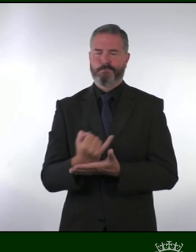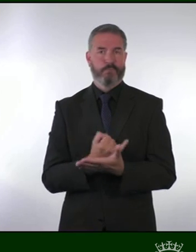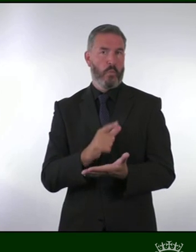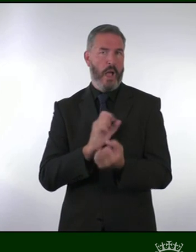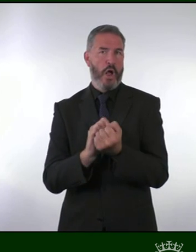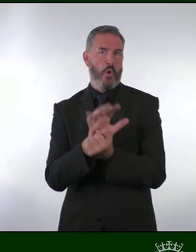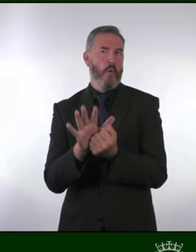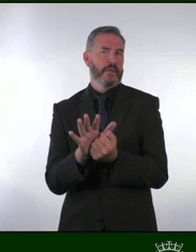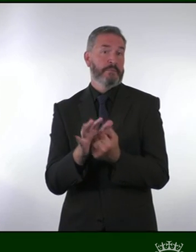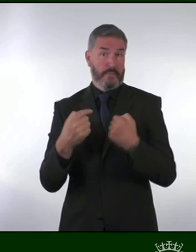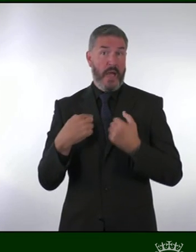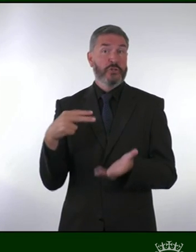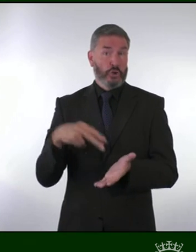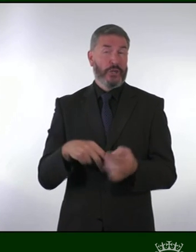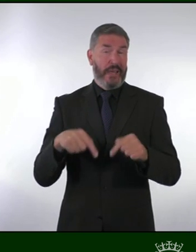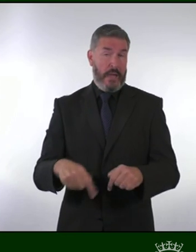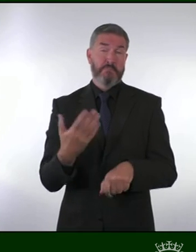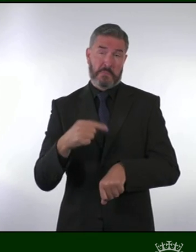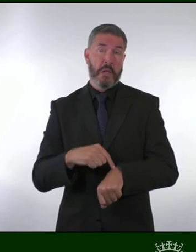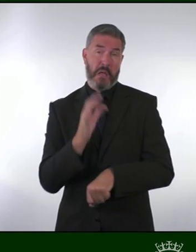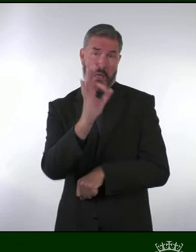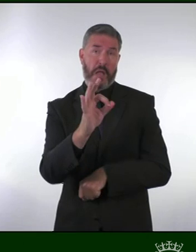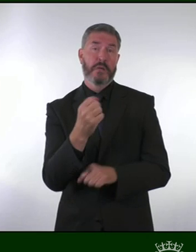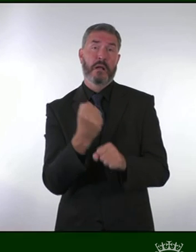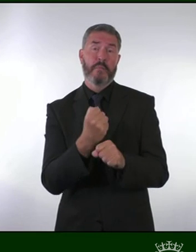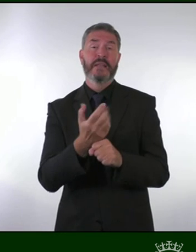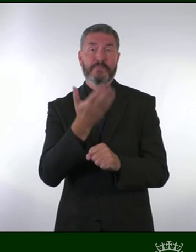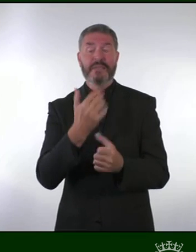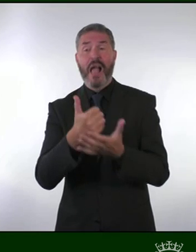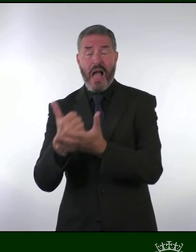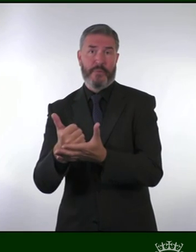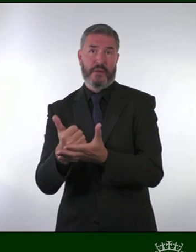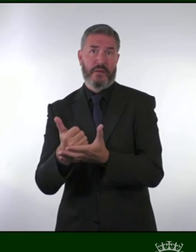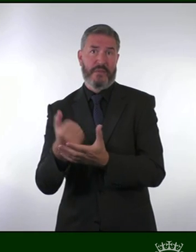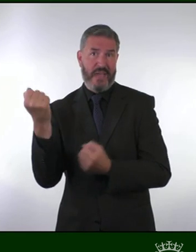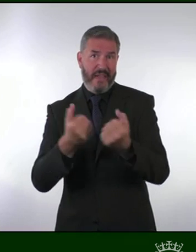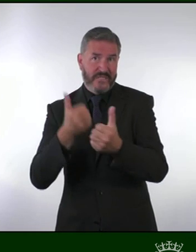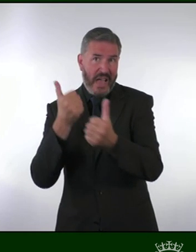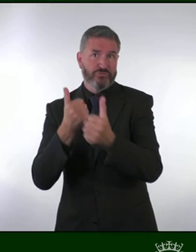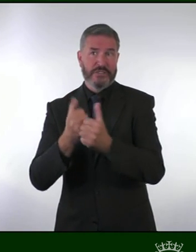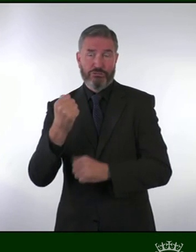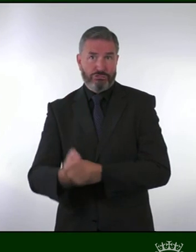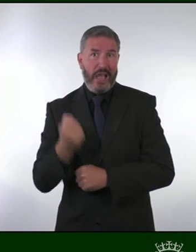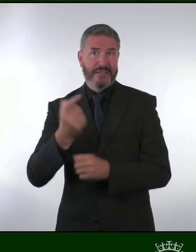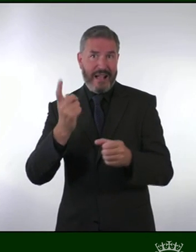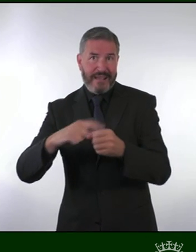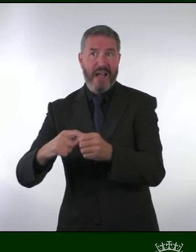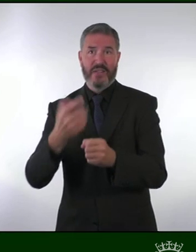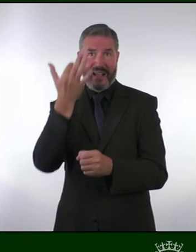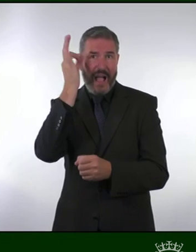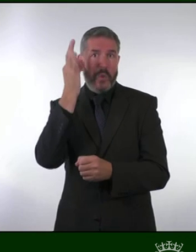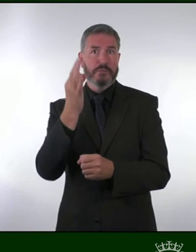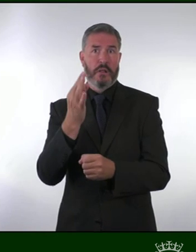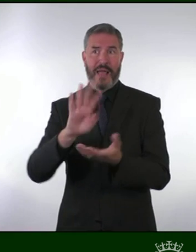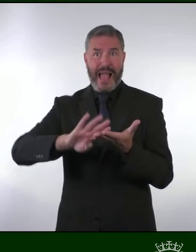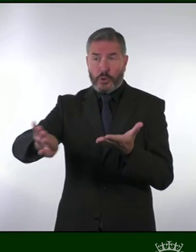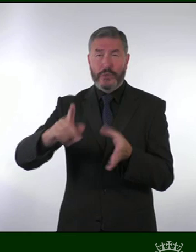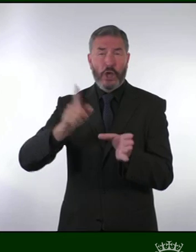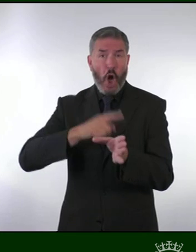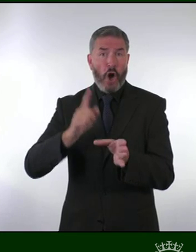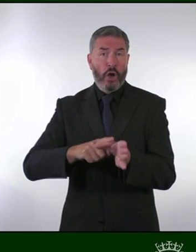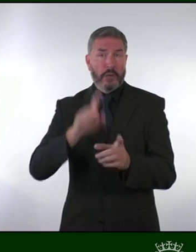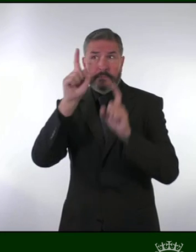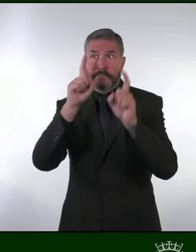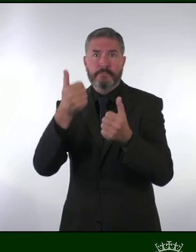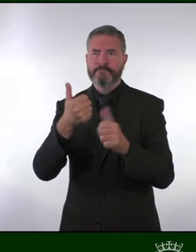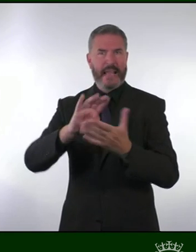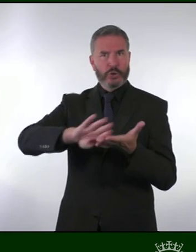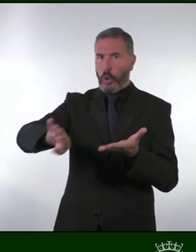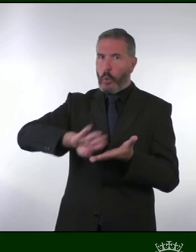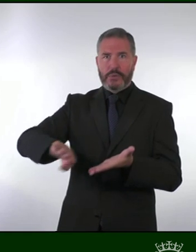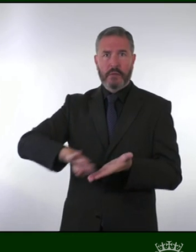I have stood here in this place and called on the Government for support for our caravan manufacturing, Hull Trains, The Deep, Hull City Council, excluded young entrepreneurs and many others.